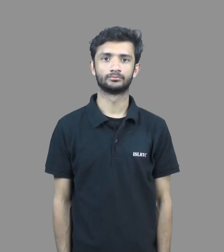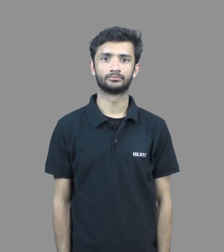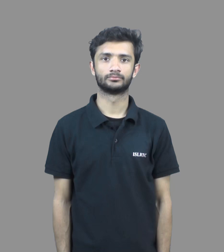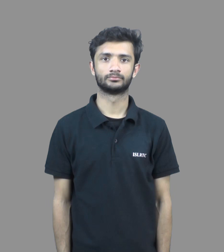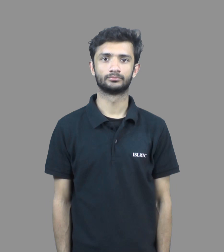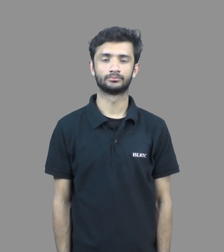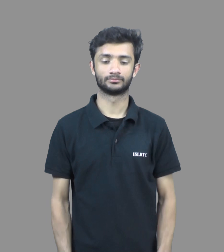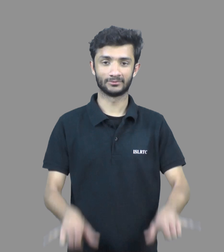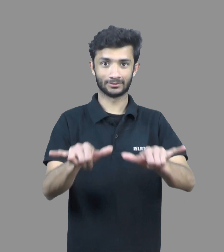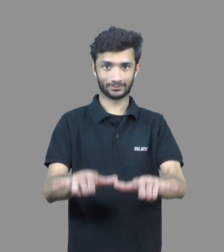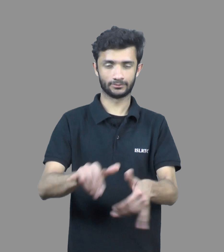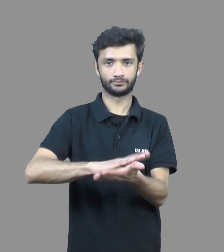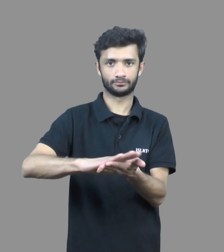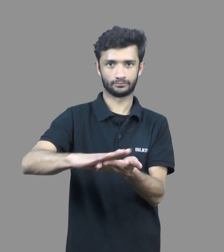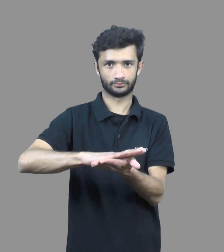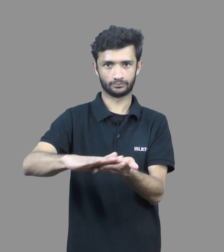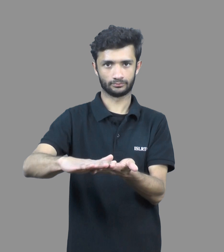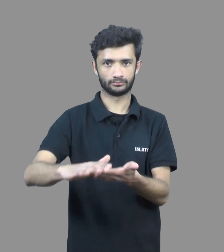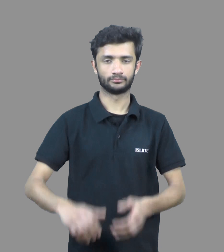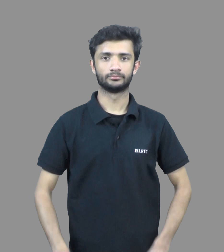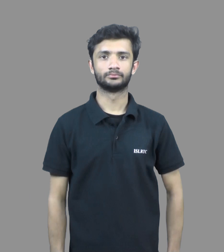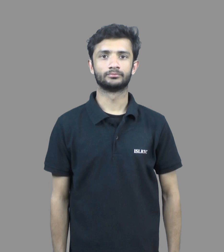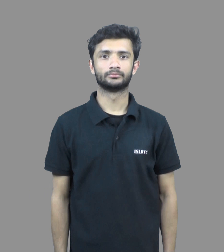Land